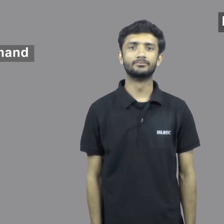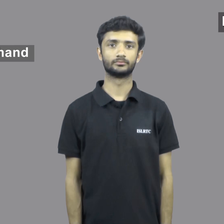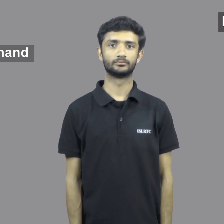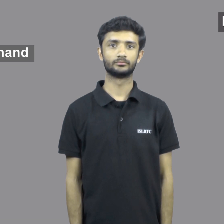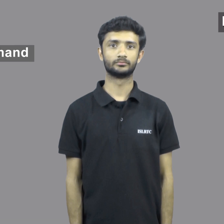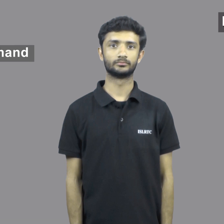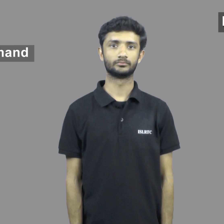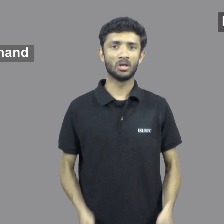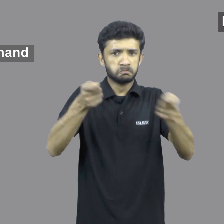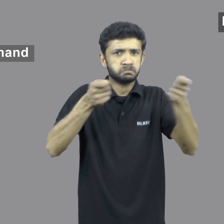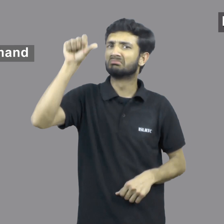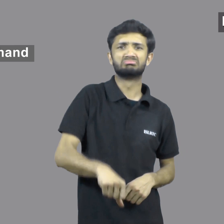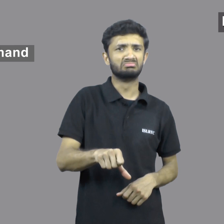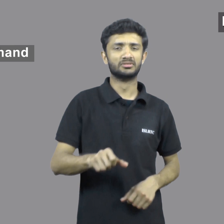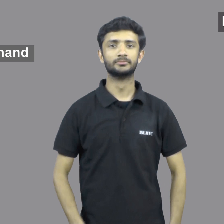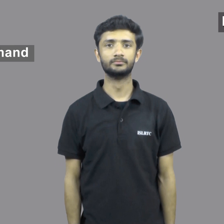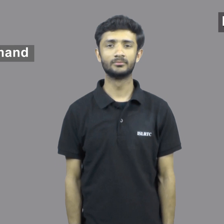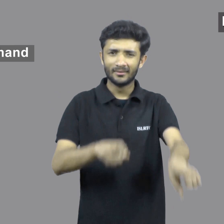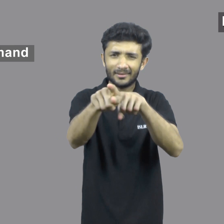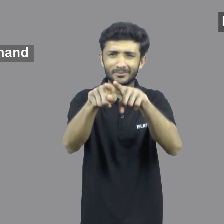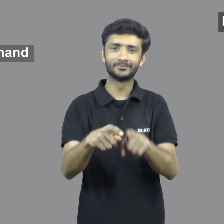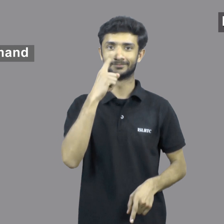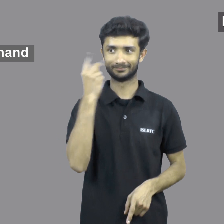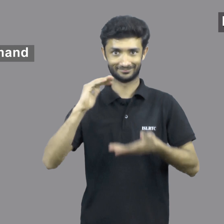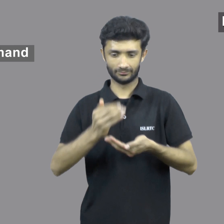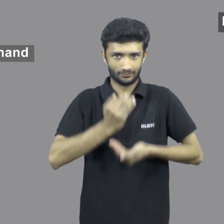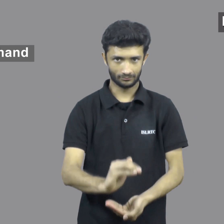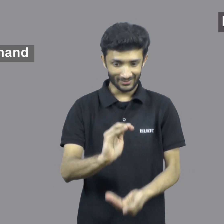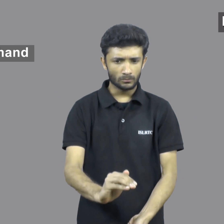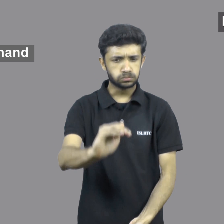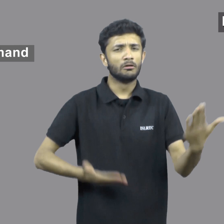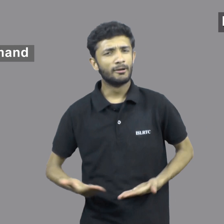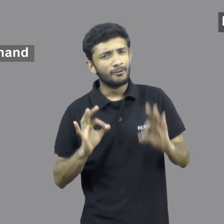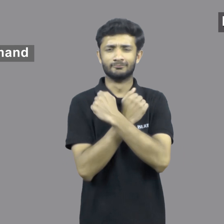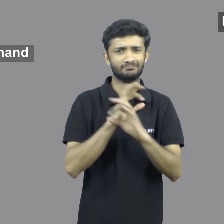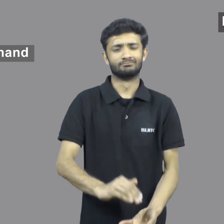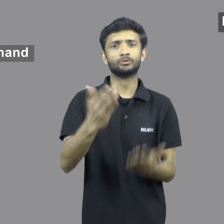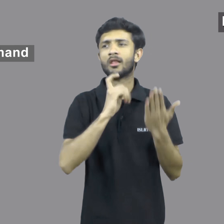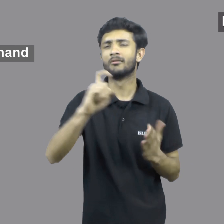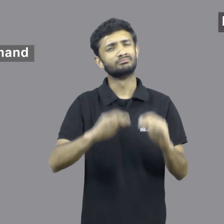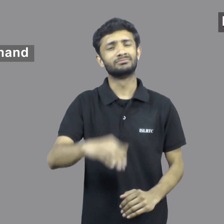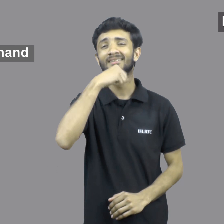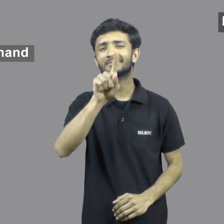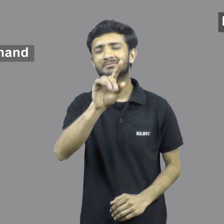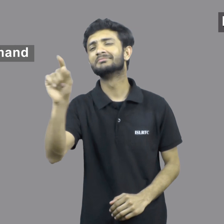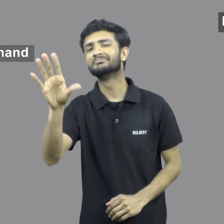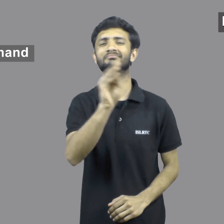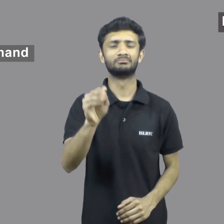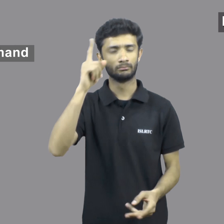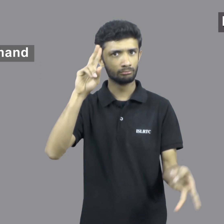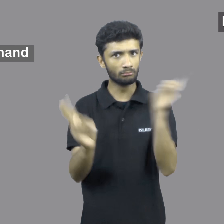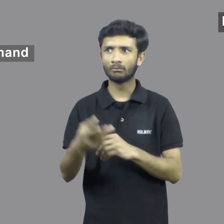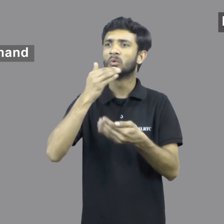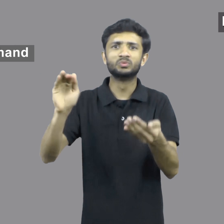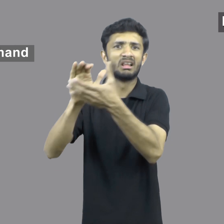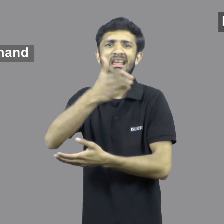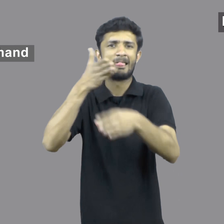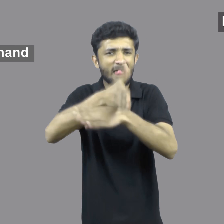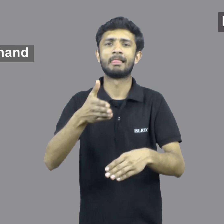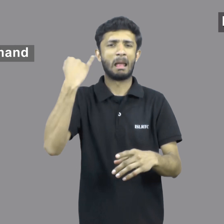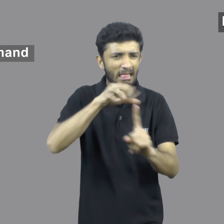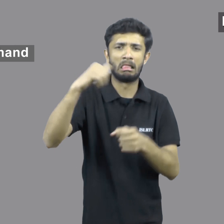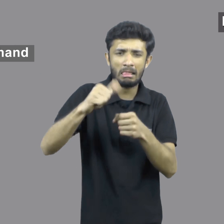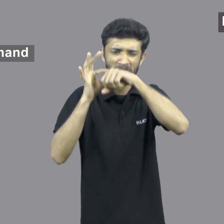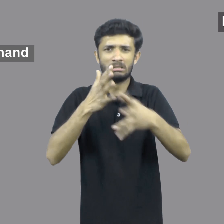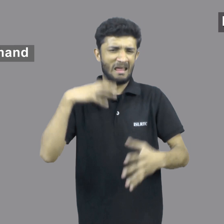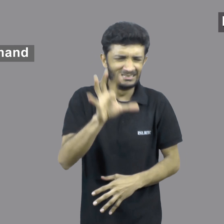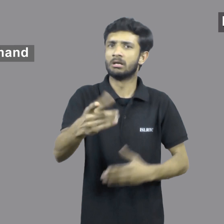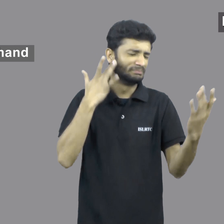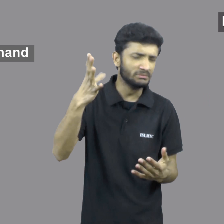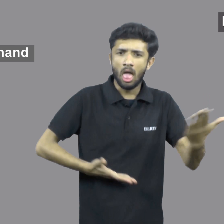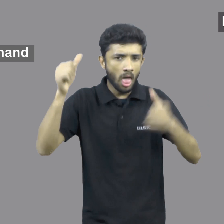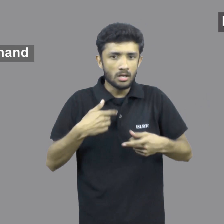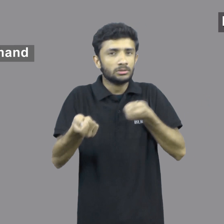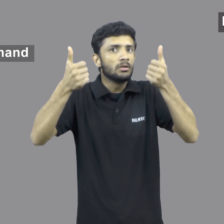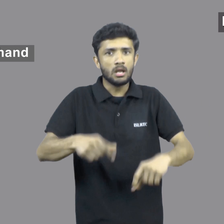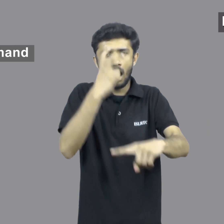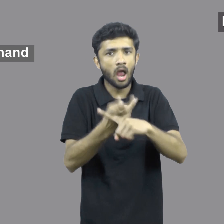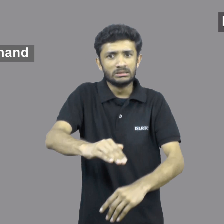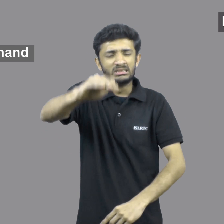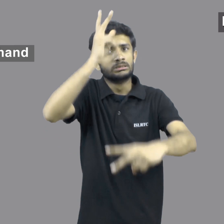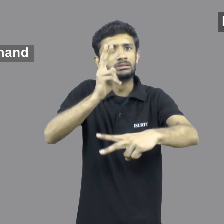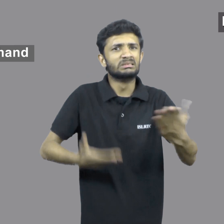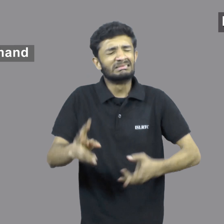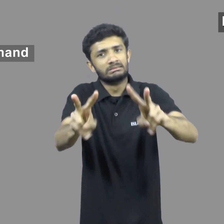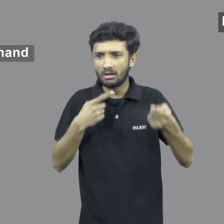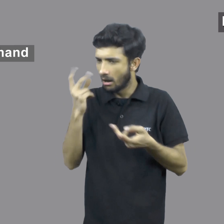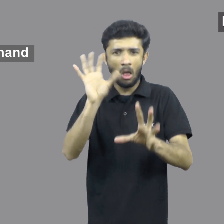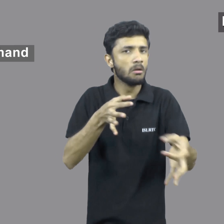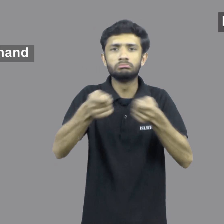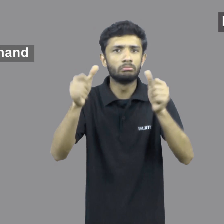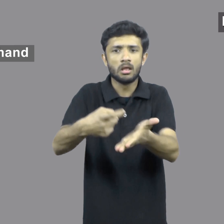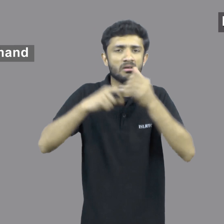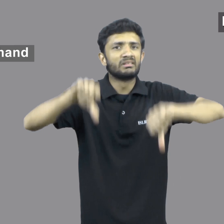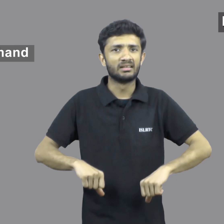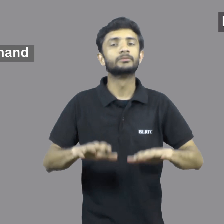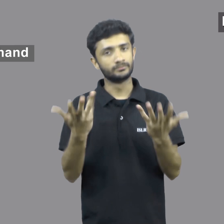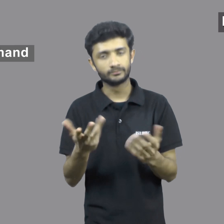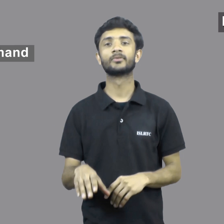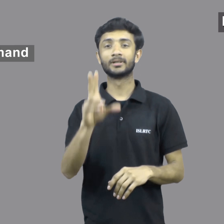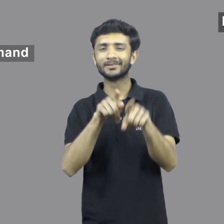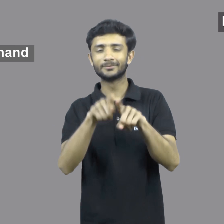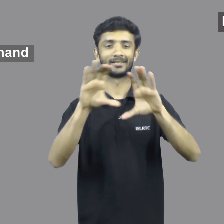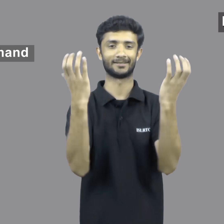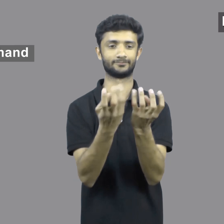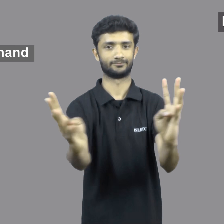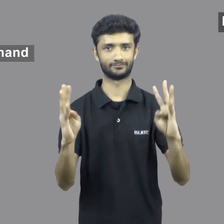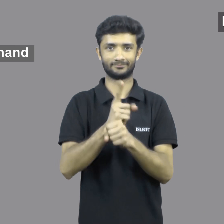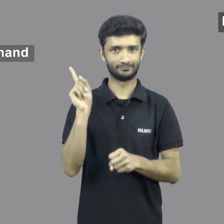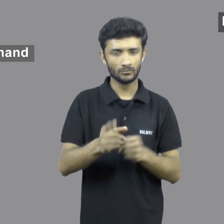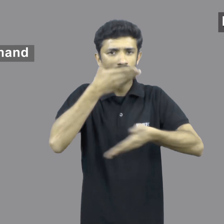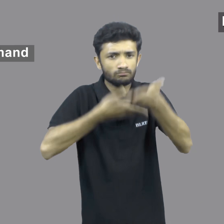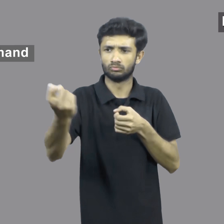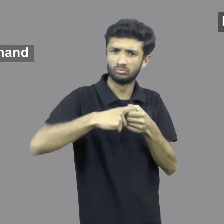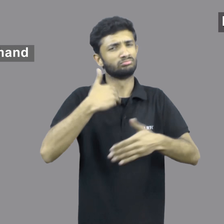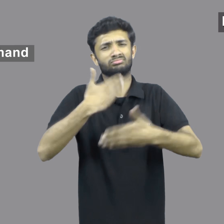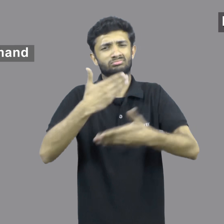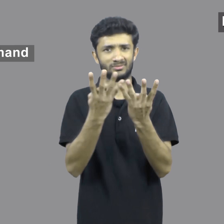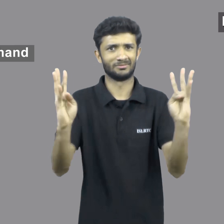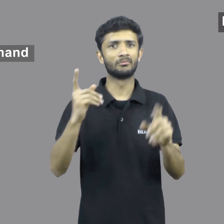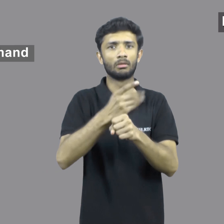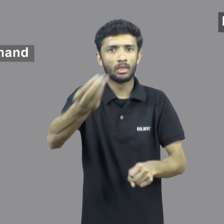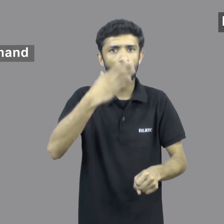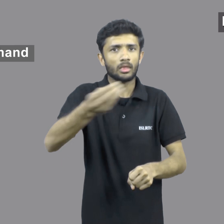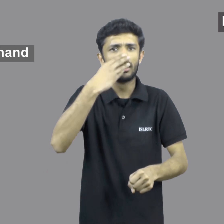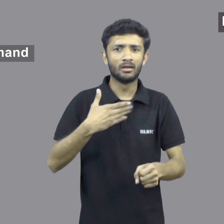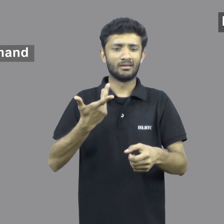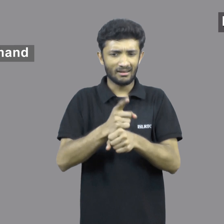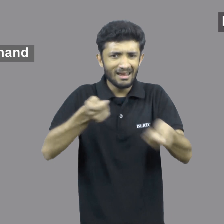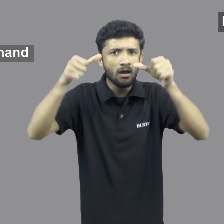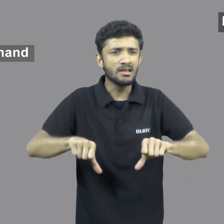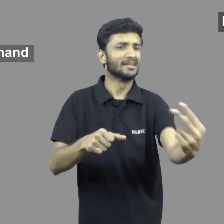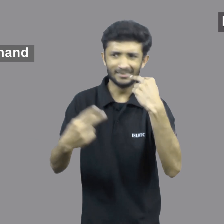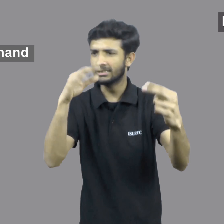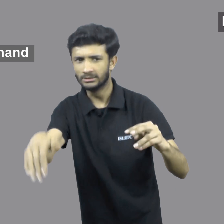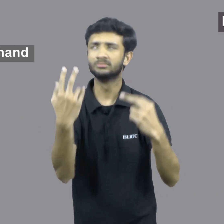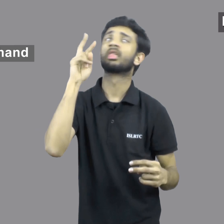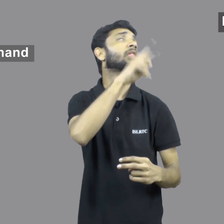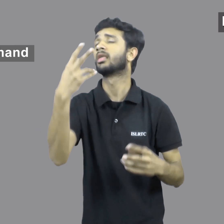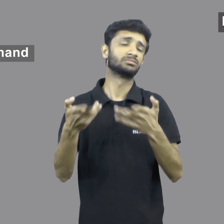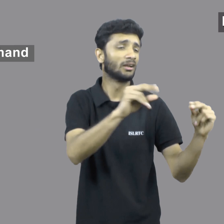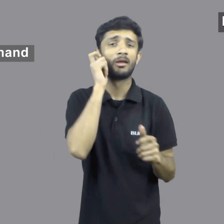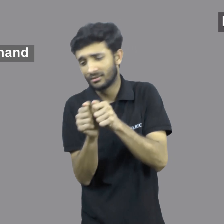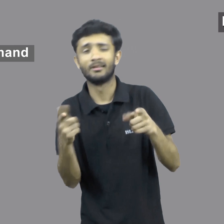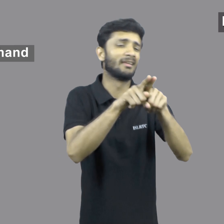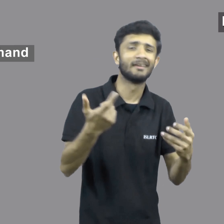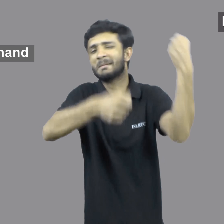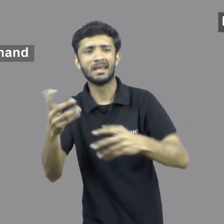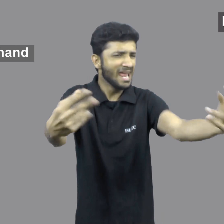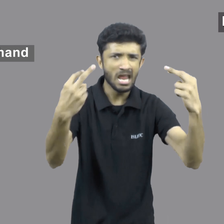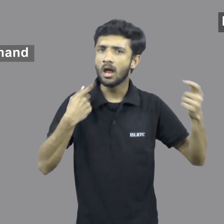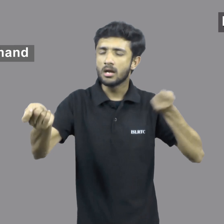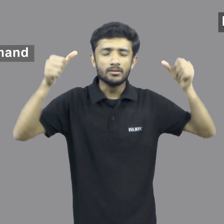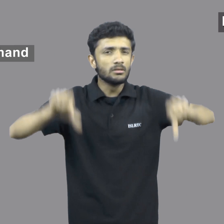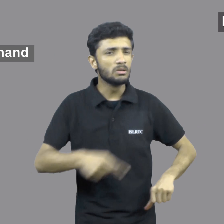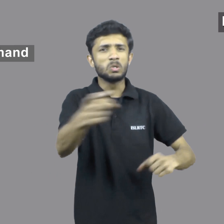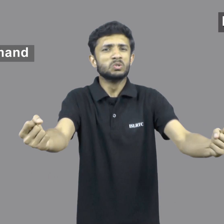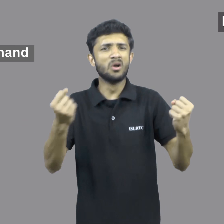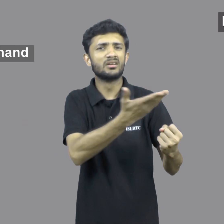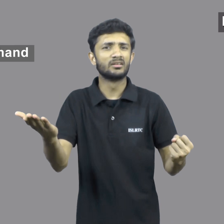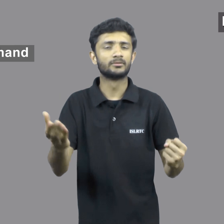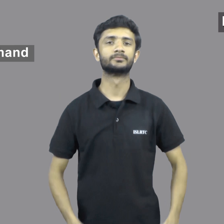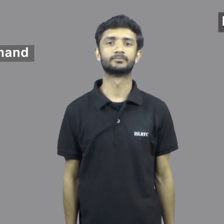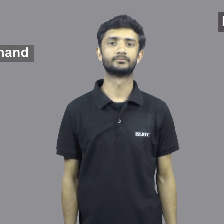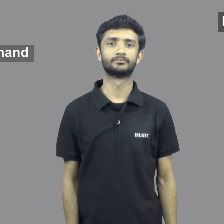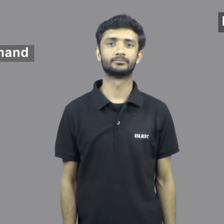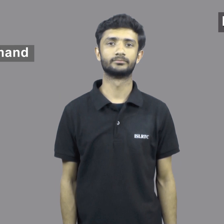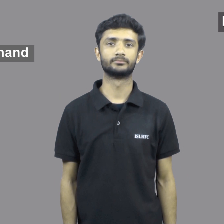Get Out of Hand